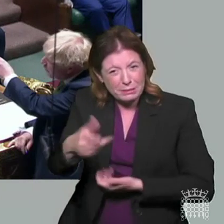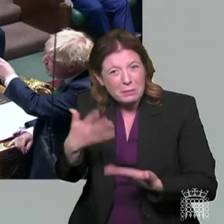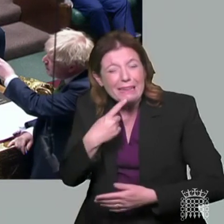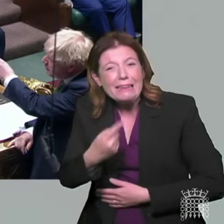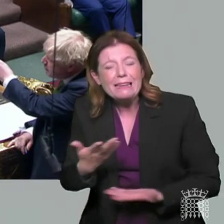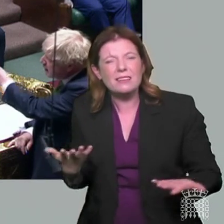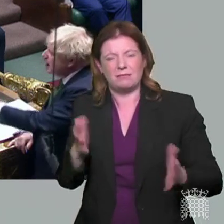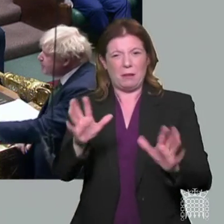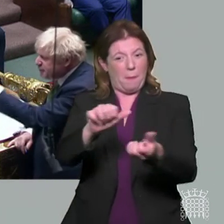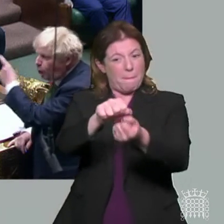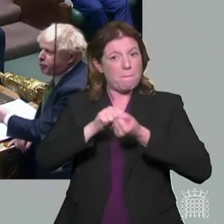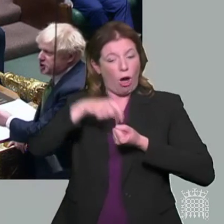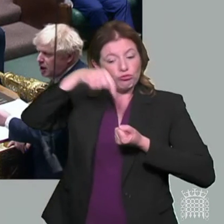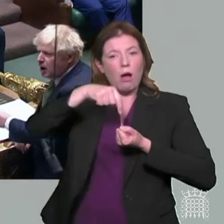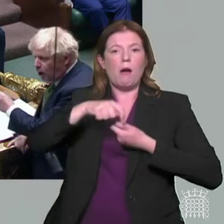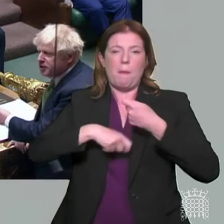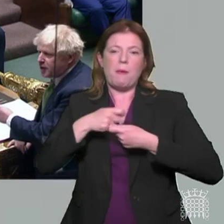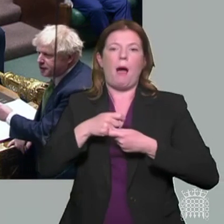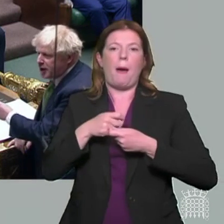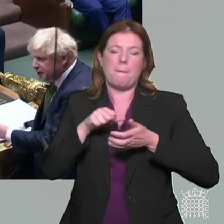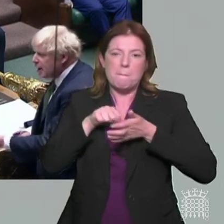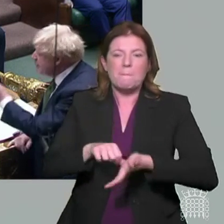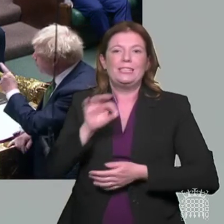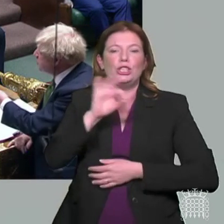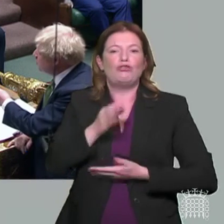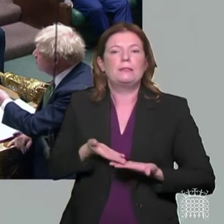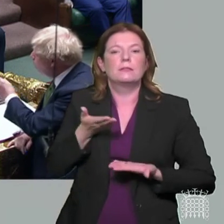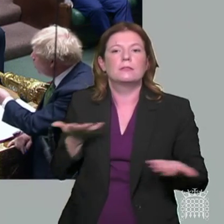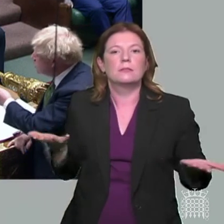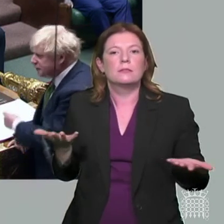Do Members know what that means? It means more pressure on interest rates.